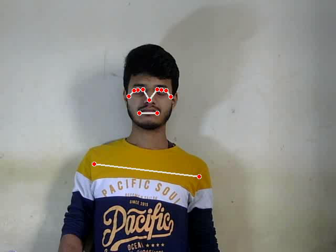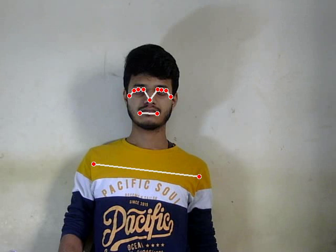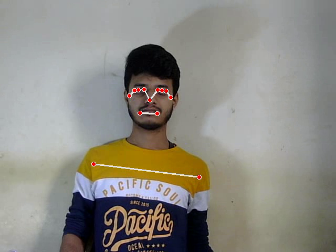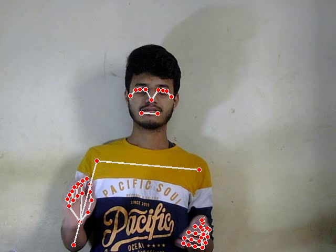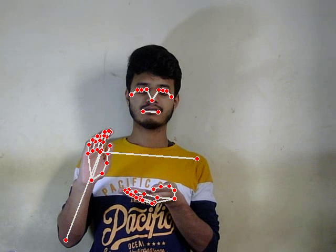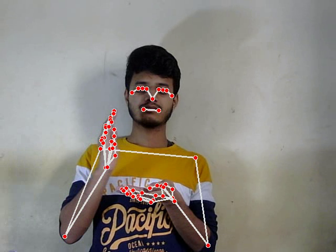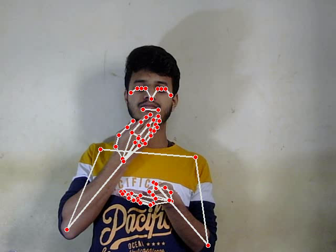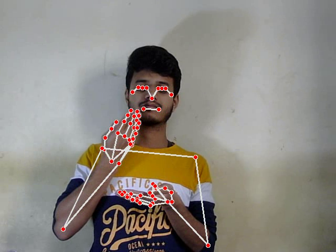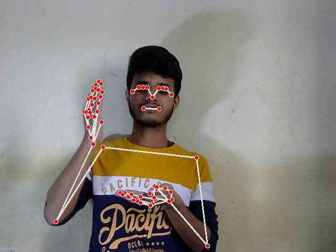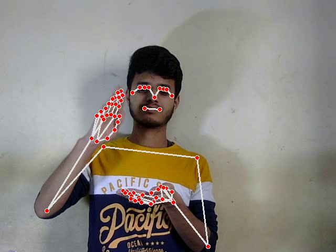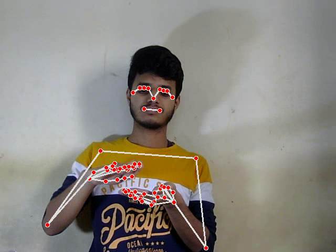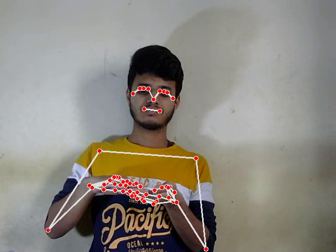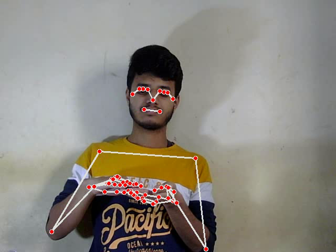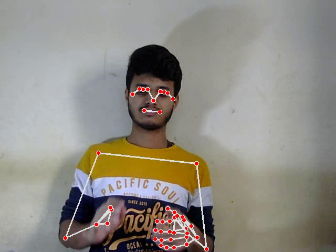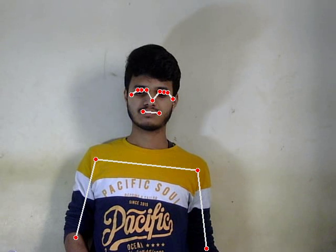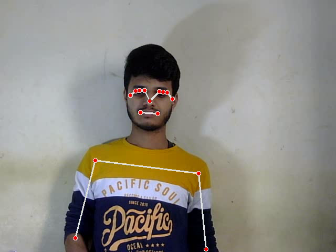bad